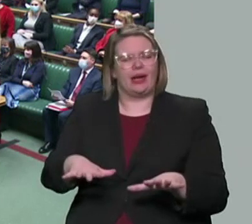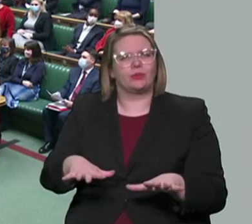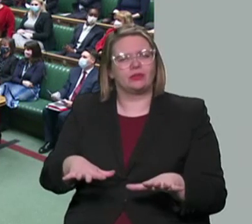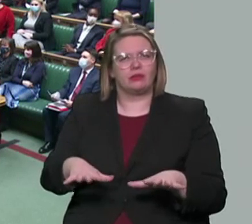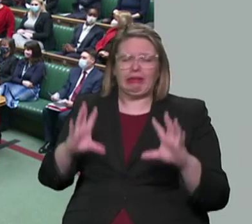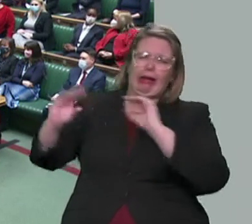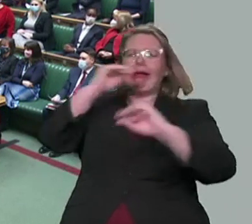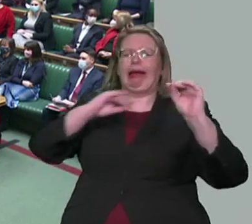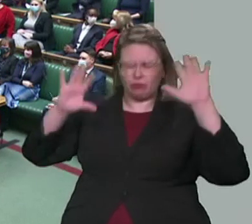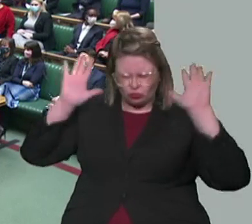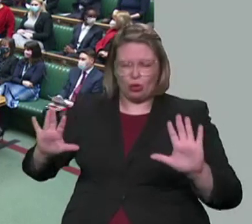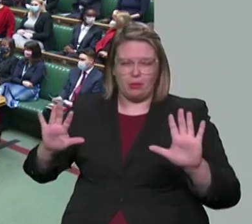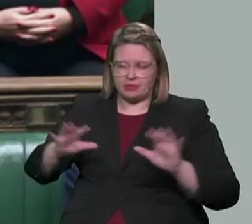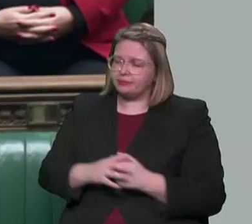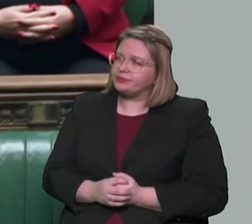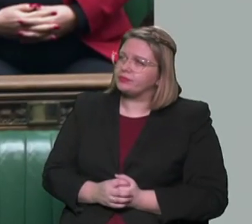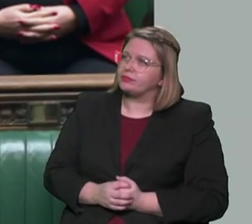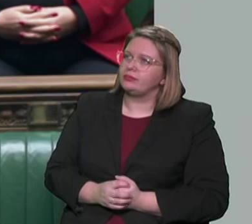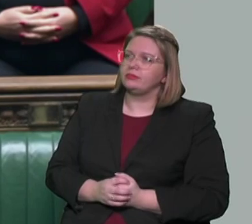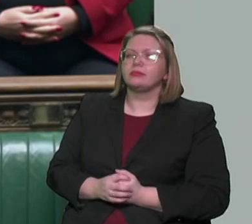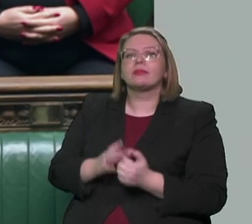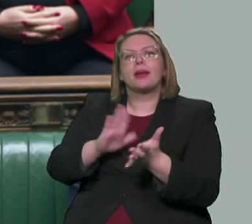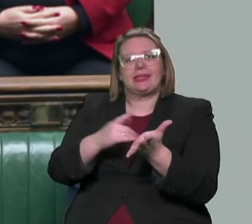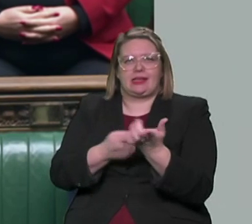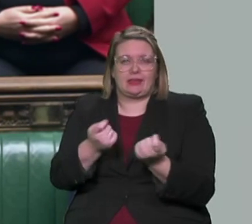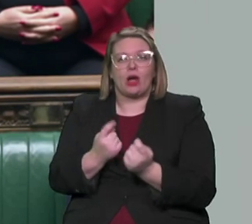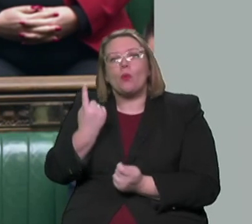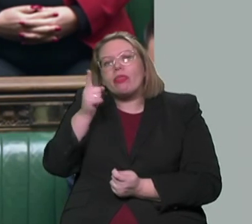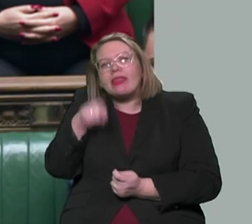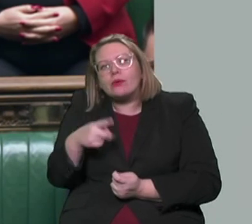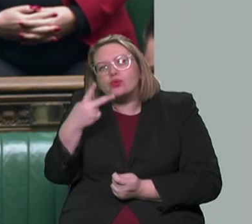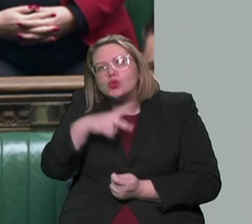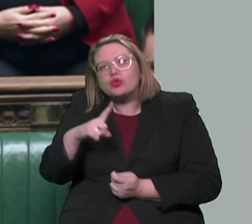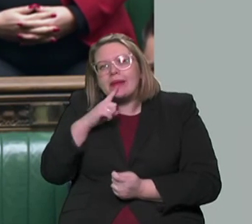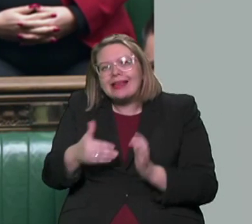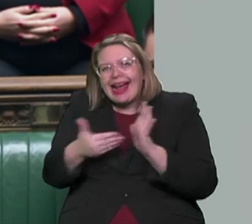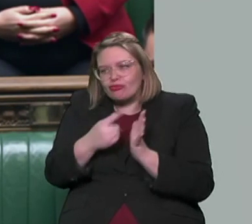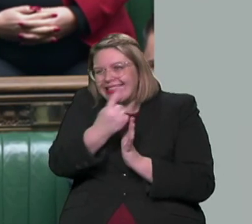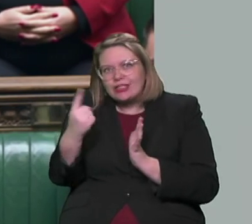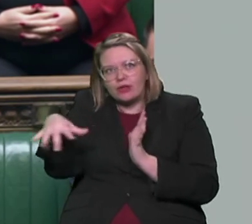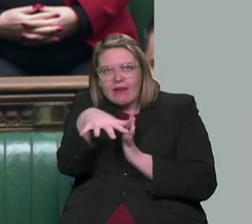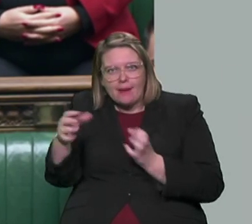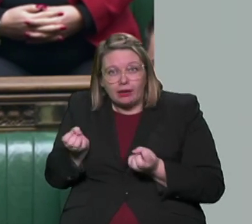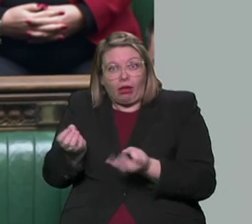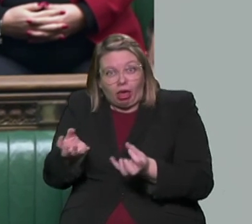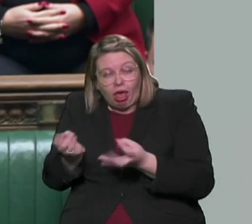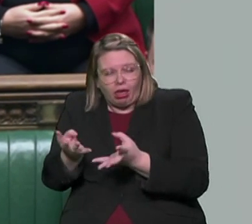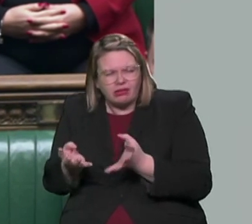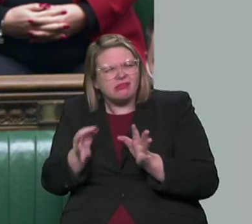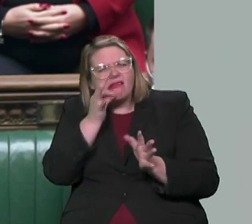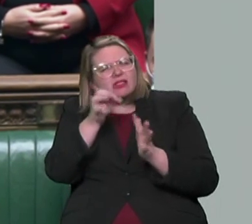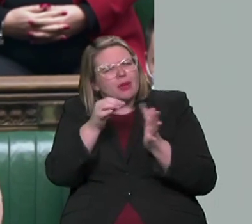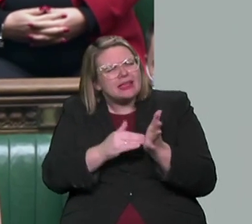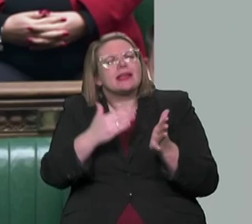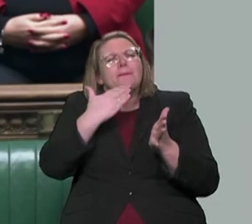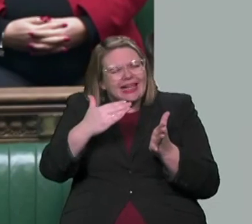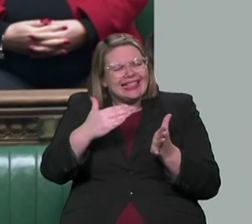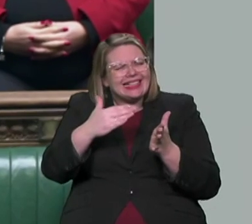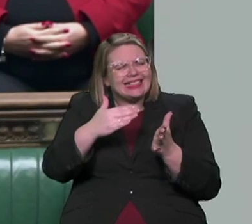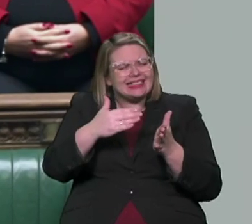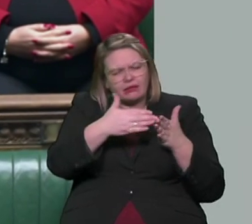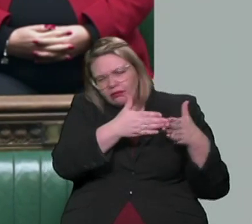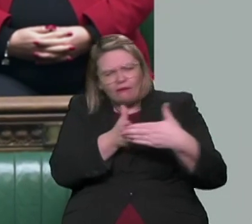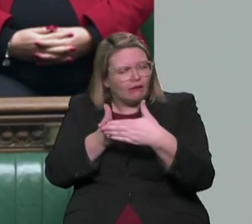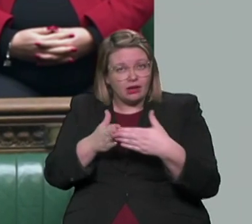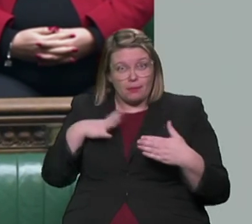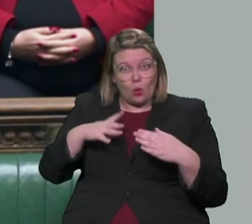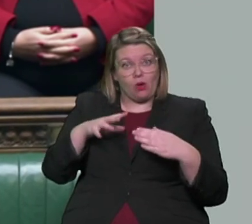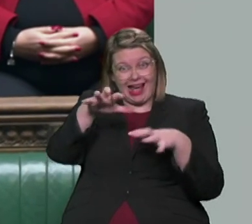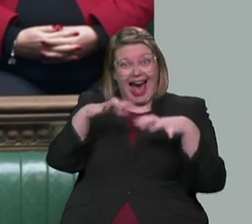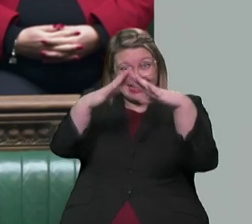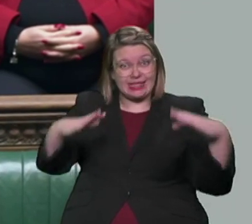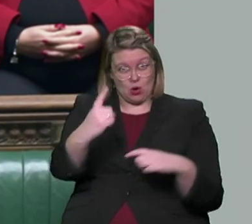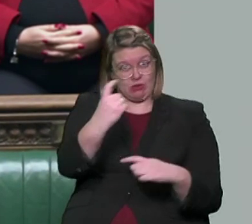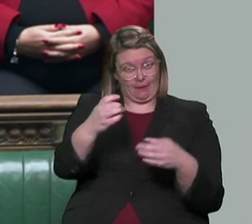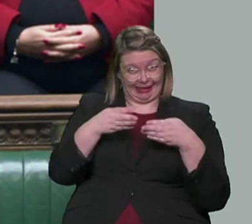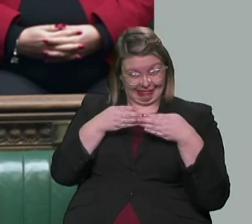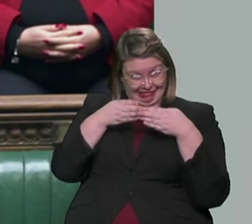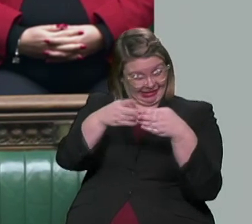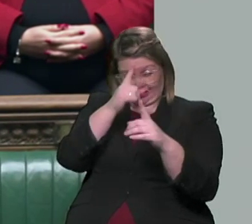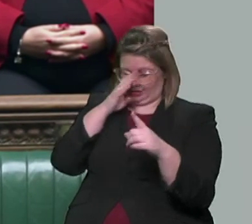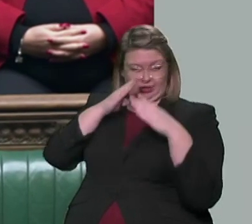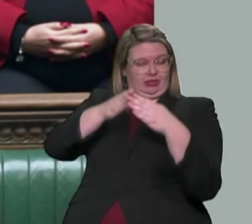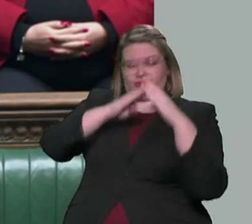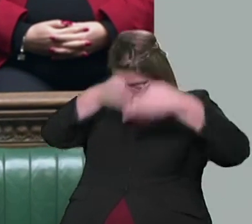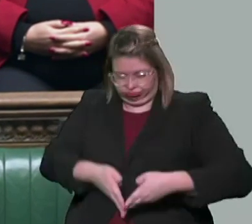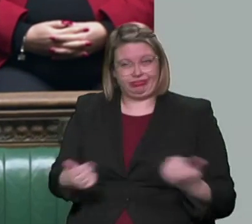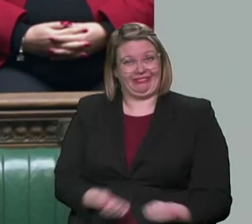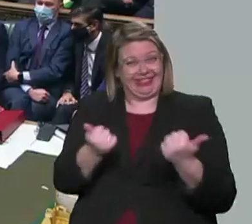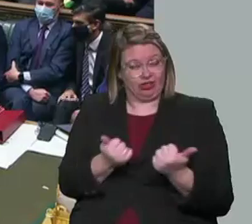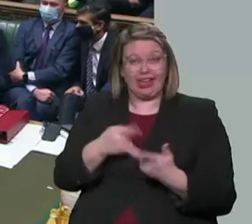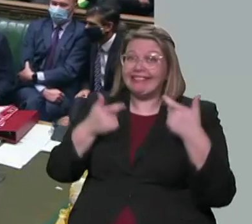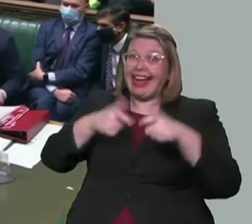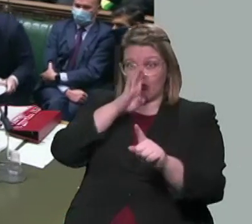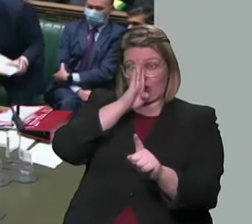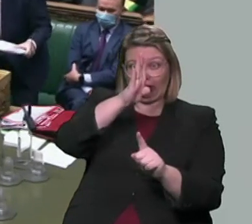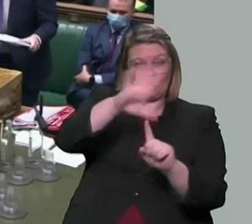Given that hit of £1,200, will the Prime Minister finally stop and change course, or will he plough on towards what will be a disaster for thousands of families?